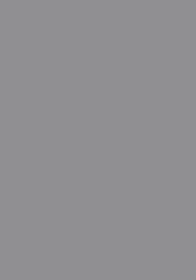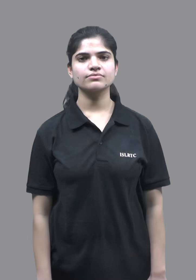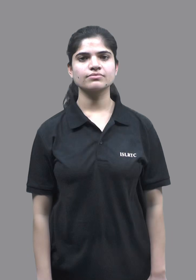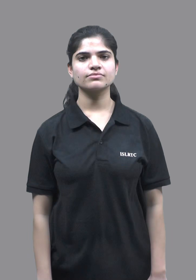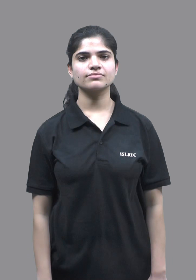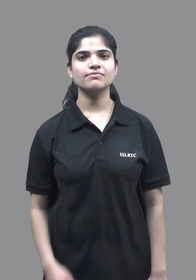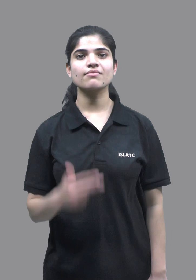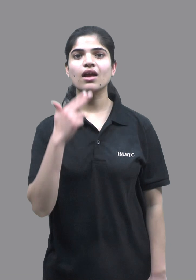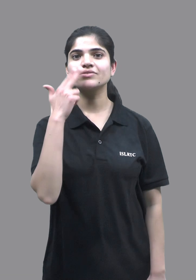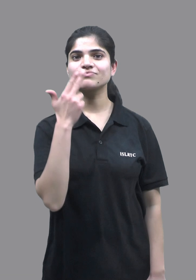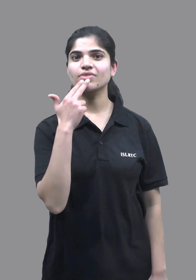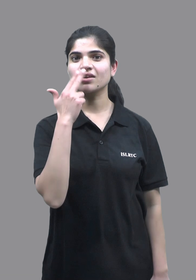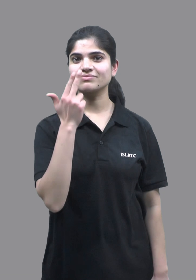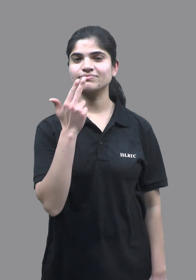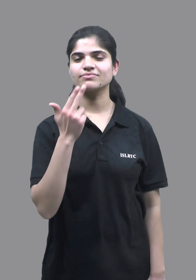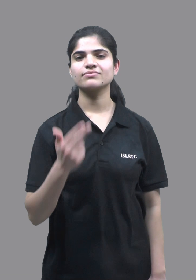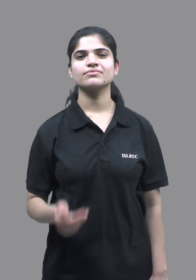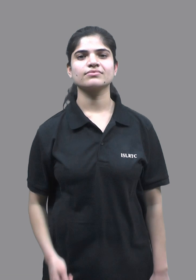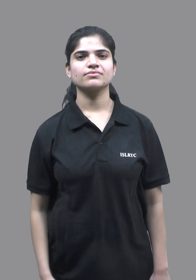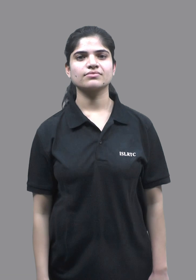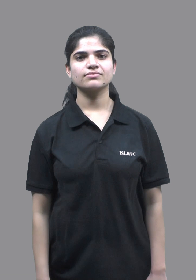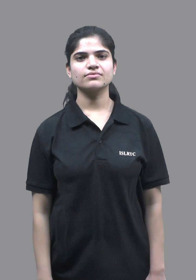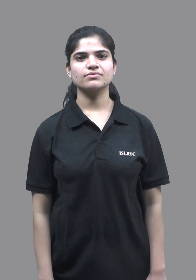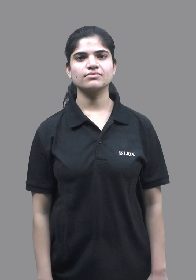Chocolate